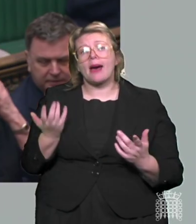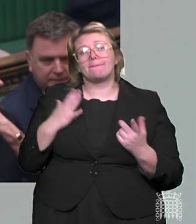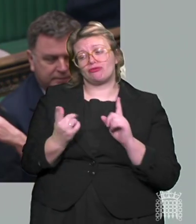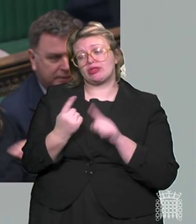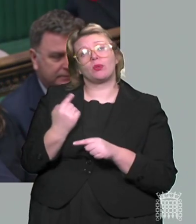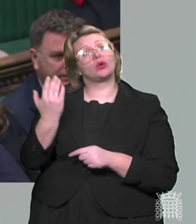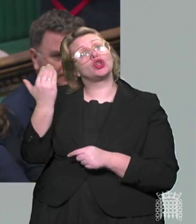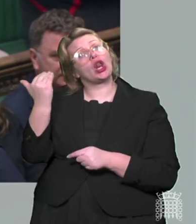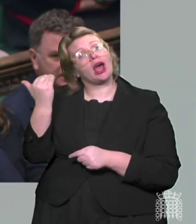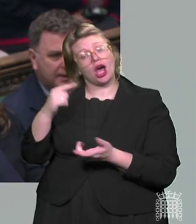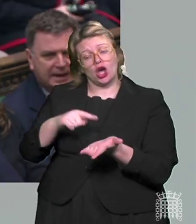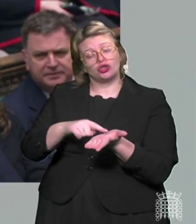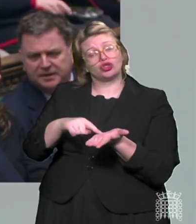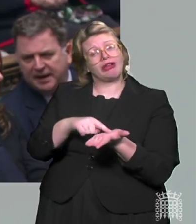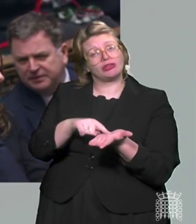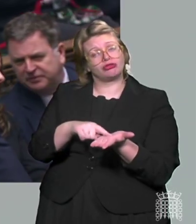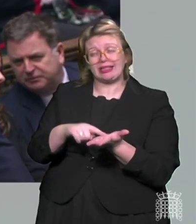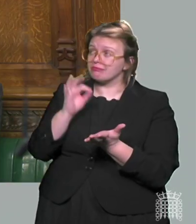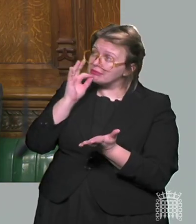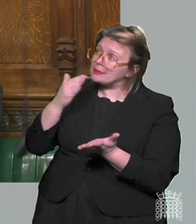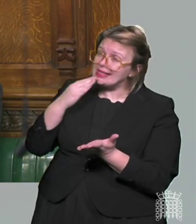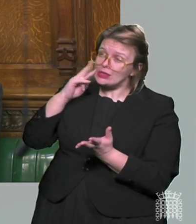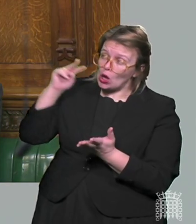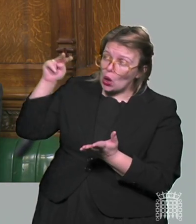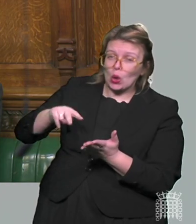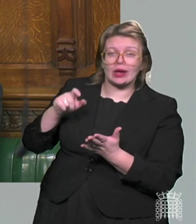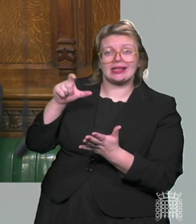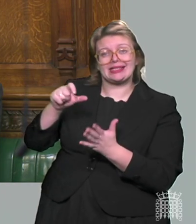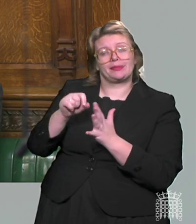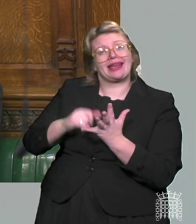May I ask about one specific area of the ministerial code that might benefit from particular clarity?